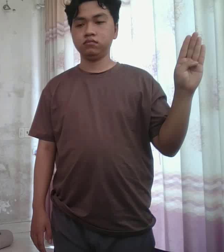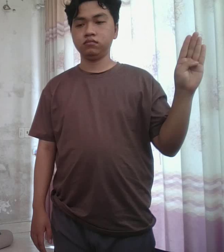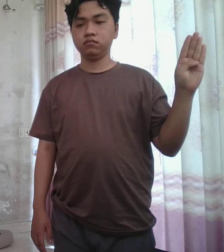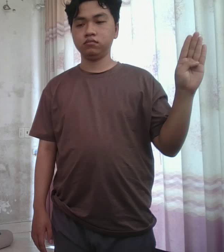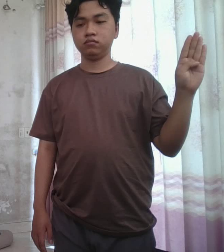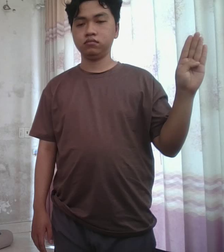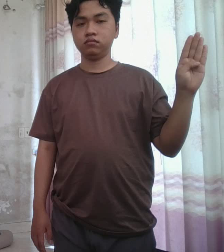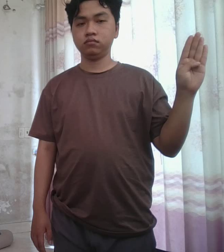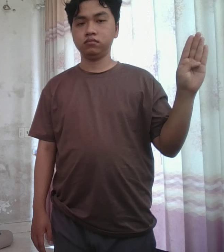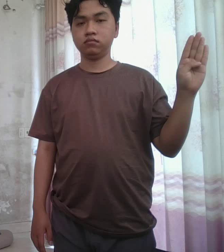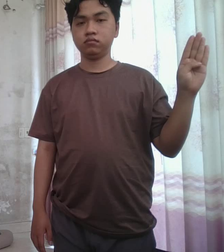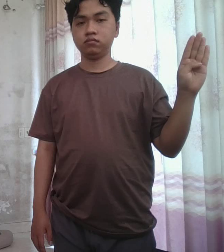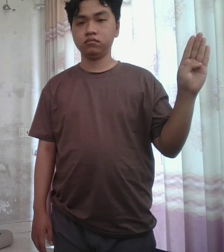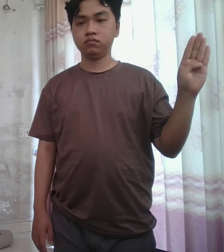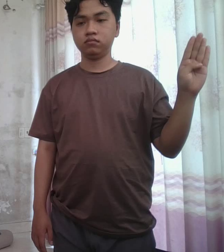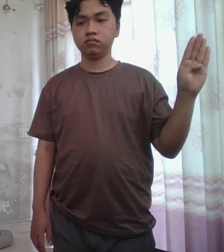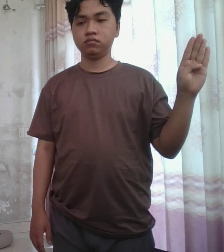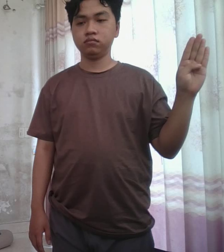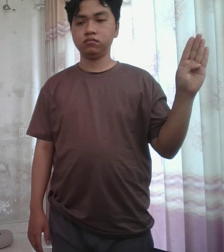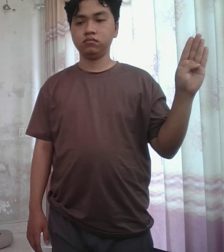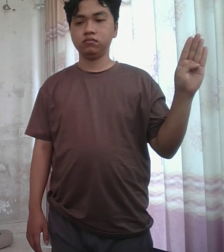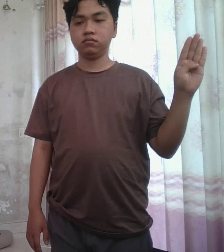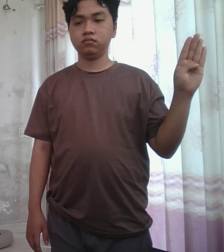b